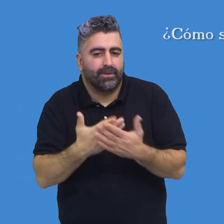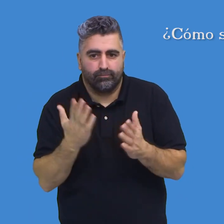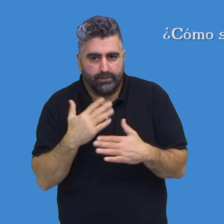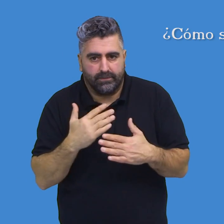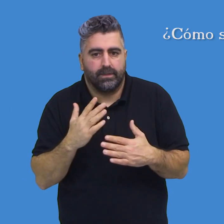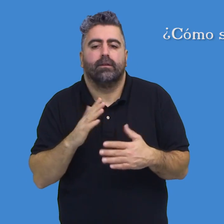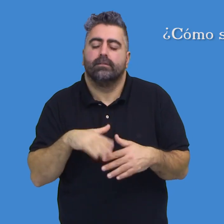haber no